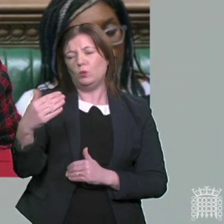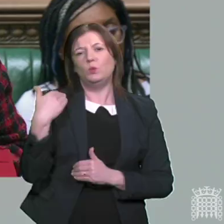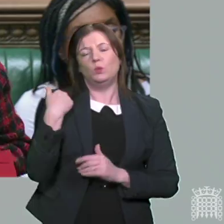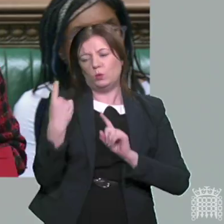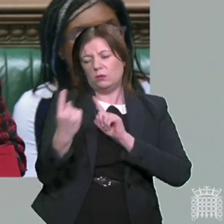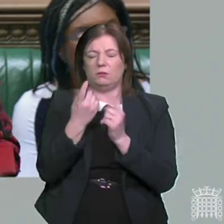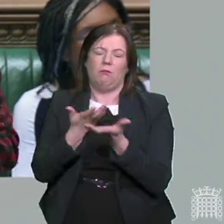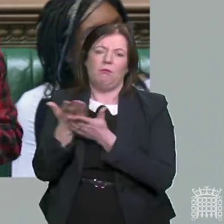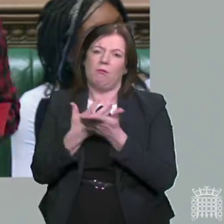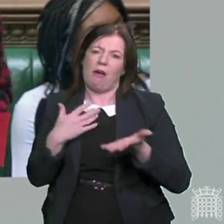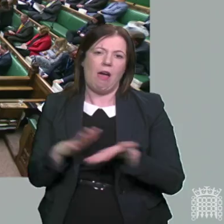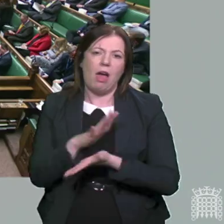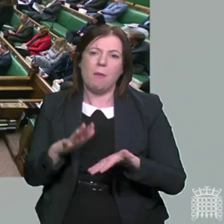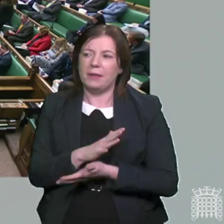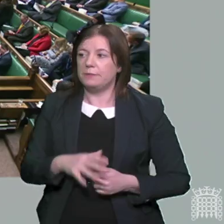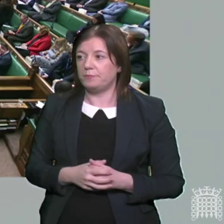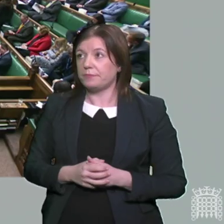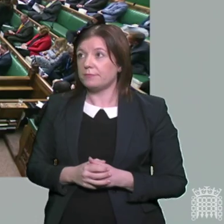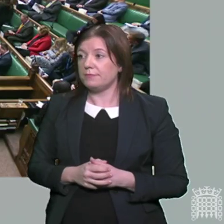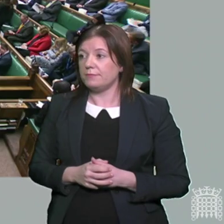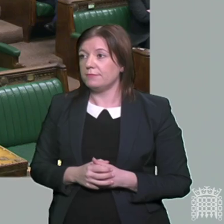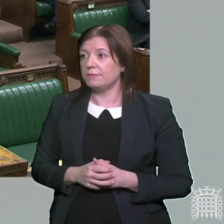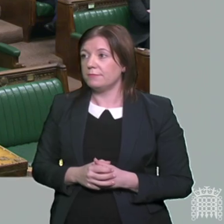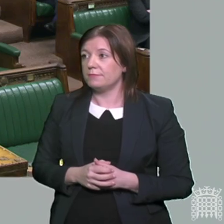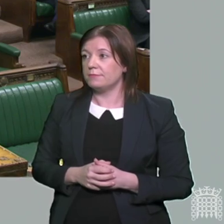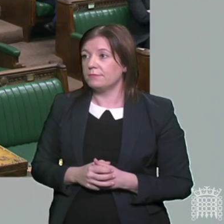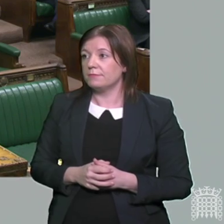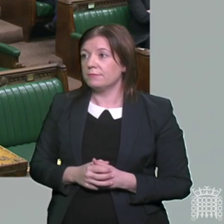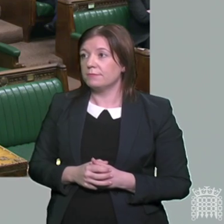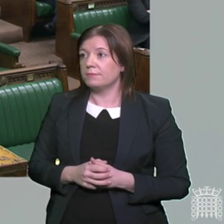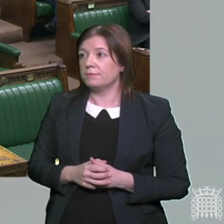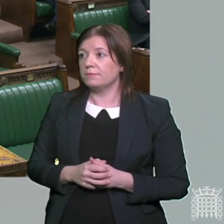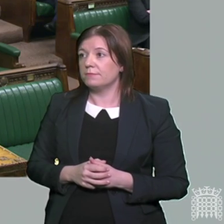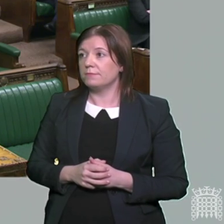I am very happy to work with Members on this.